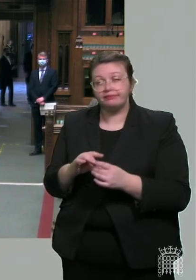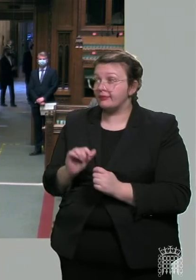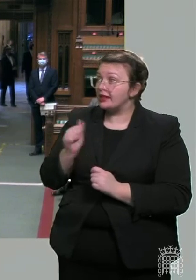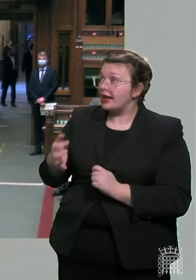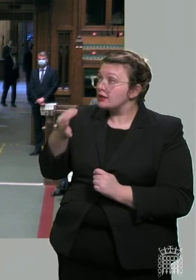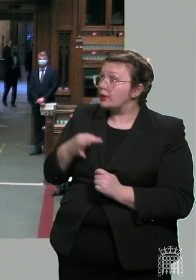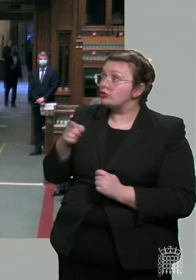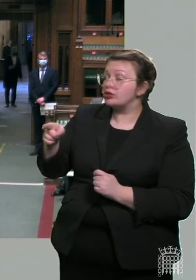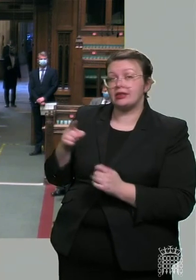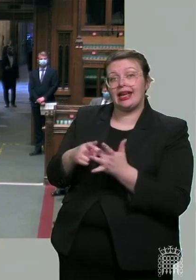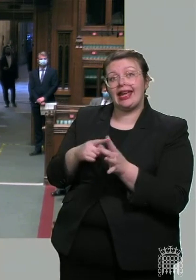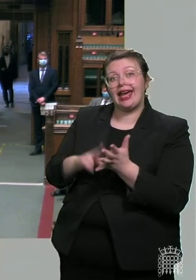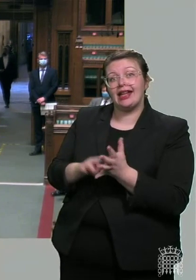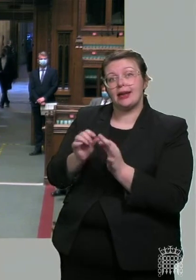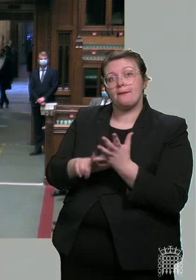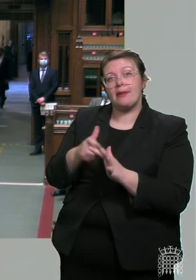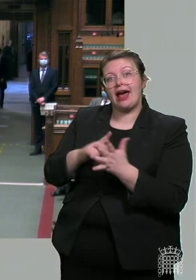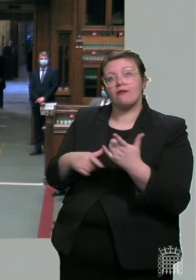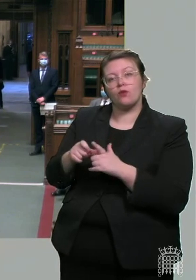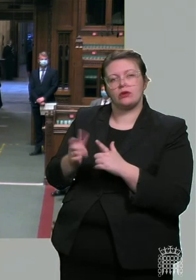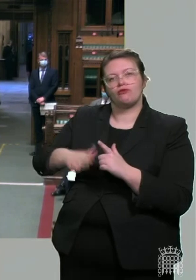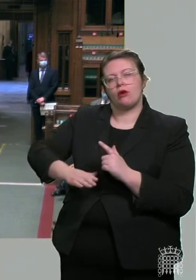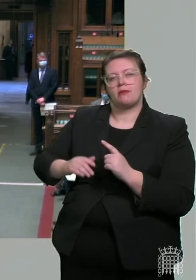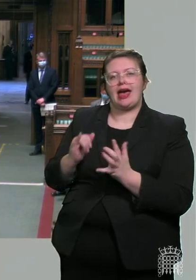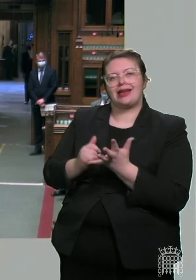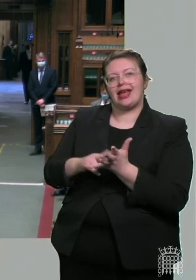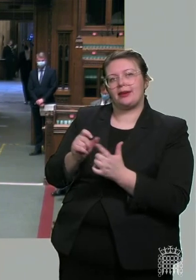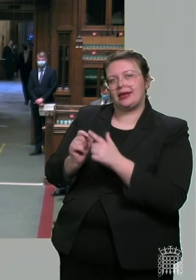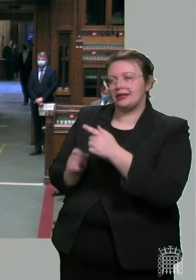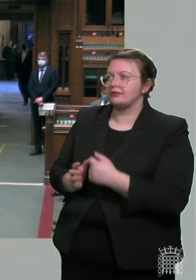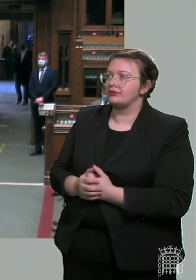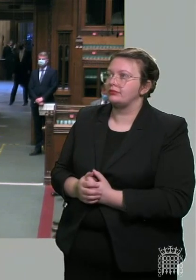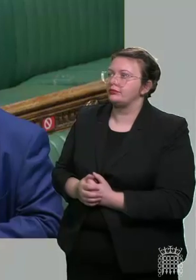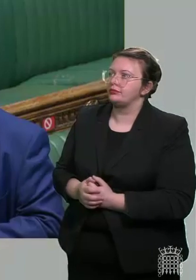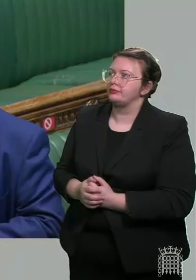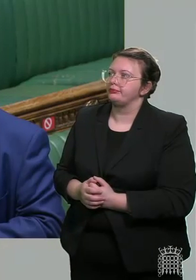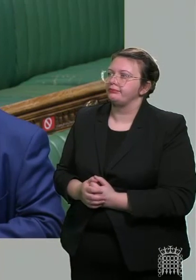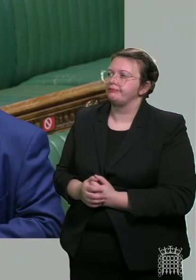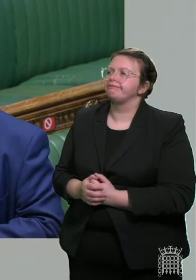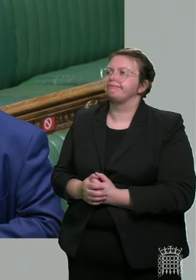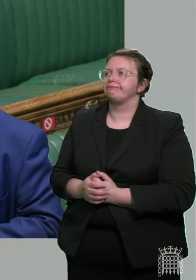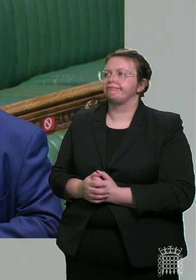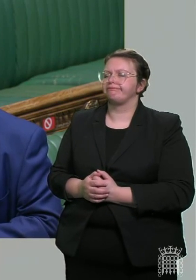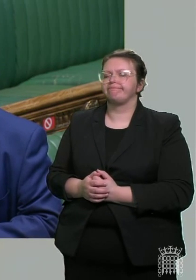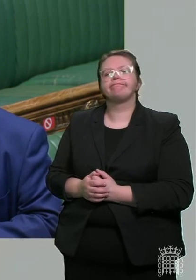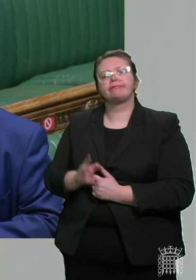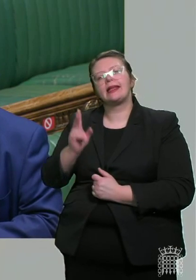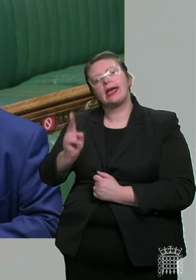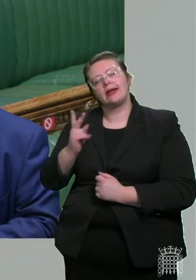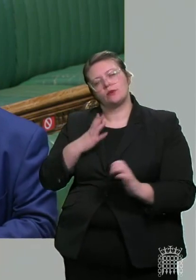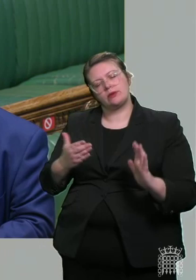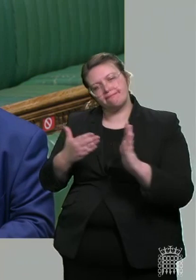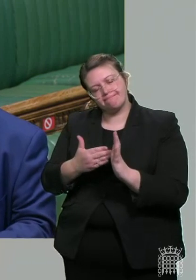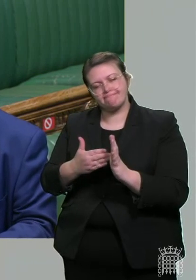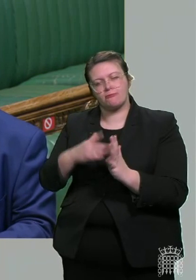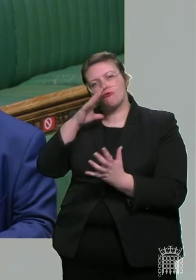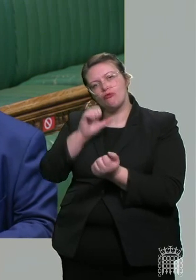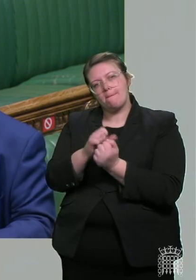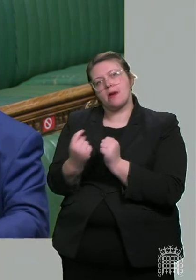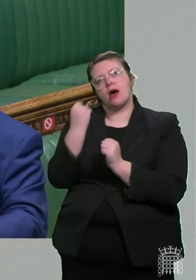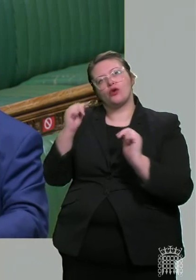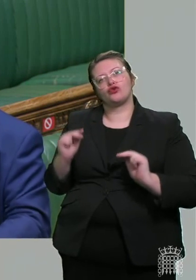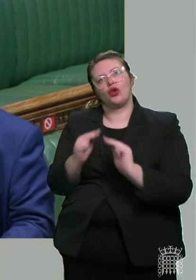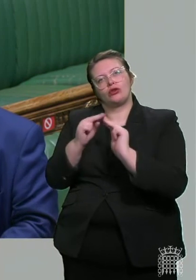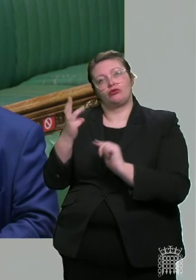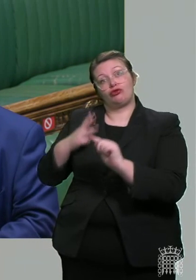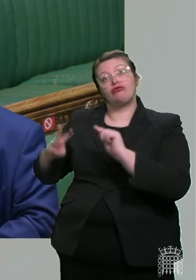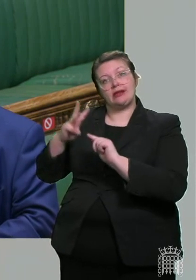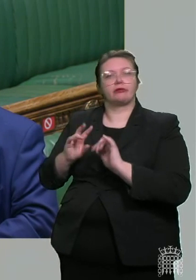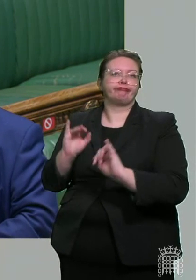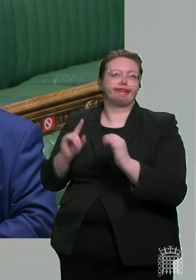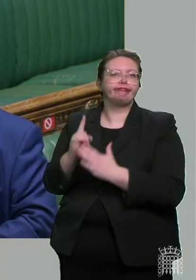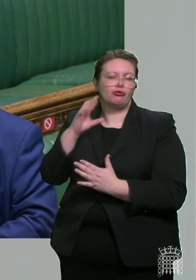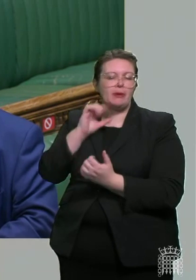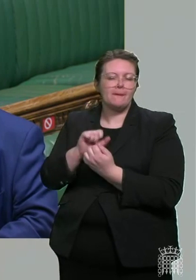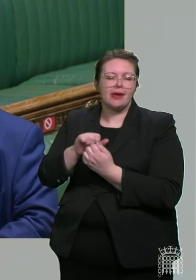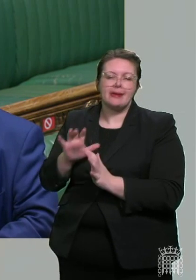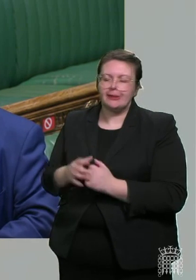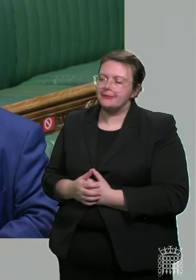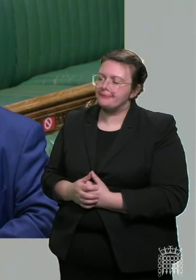May I associate myself with the remarks of the Prime Minister on the terrible atrocity three years ago in the town of Salisbury?